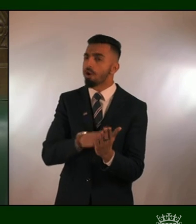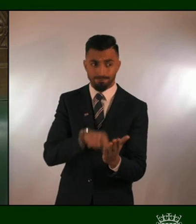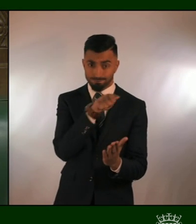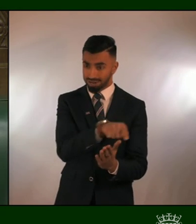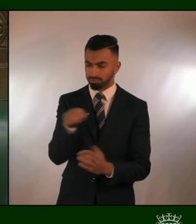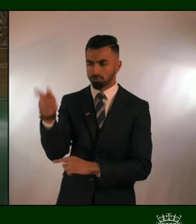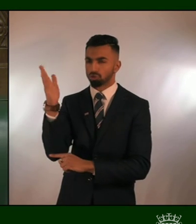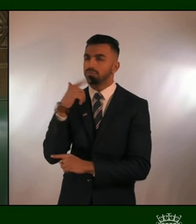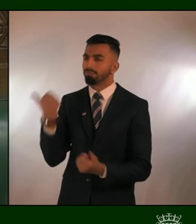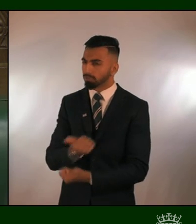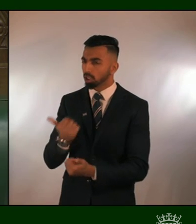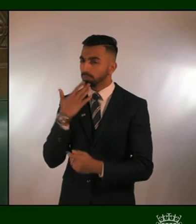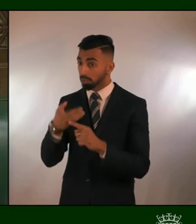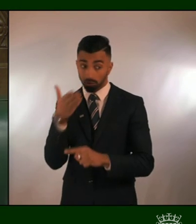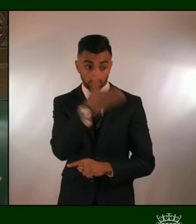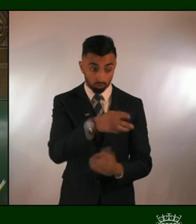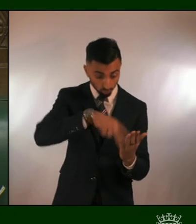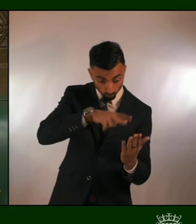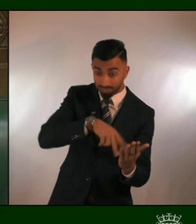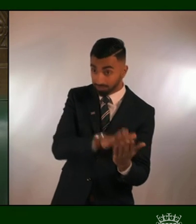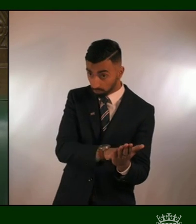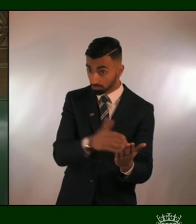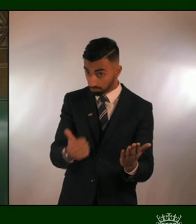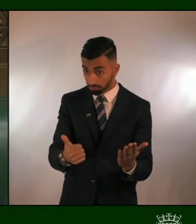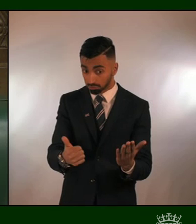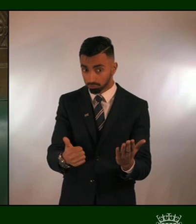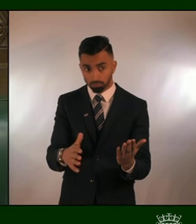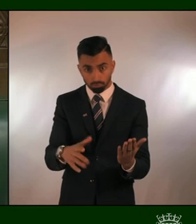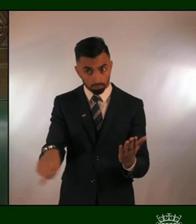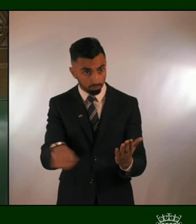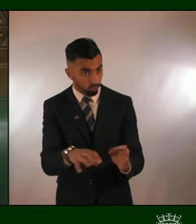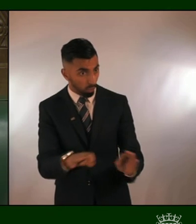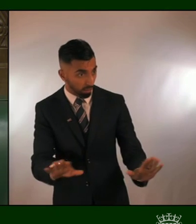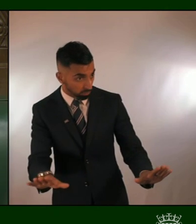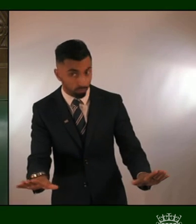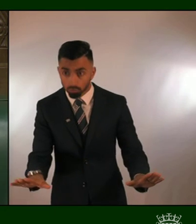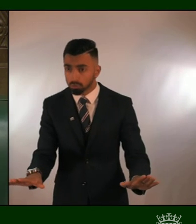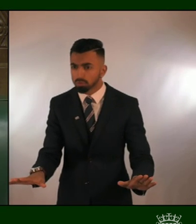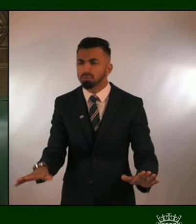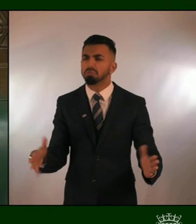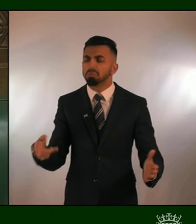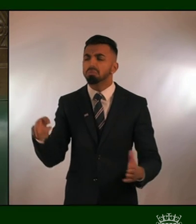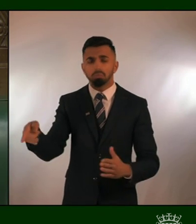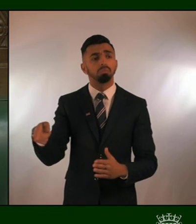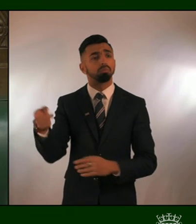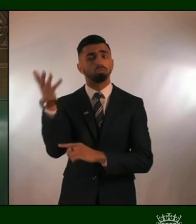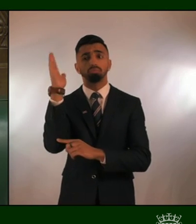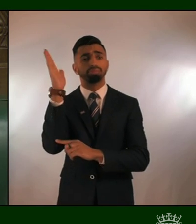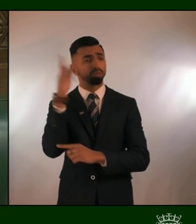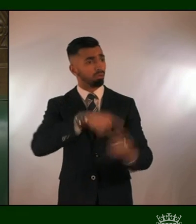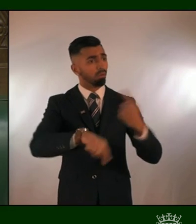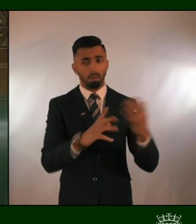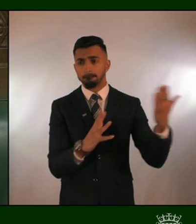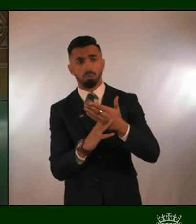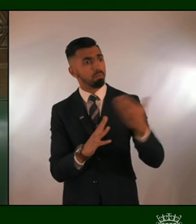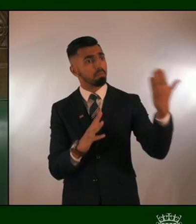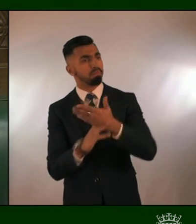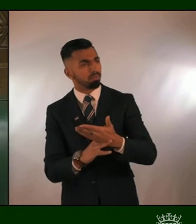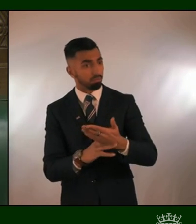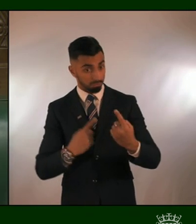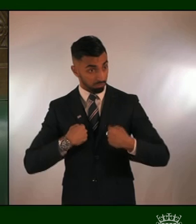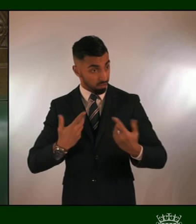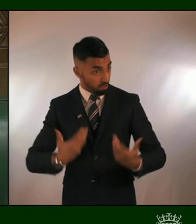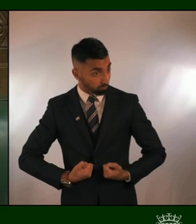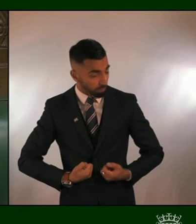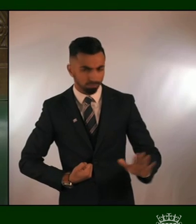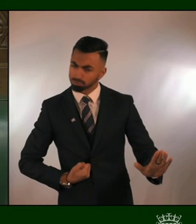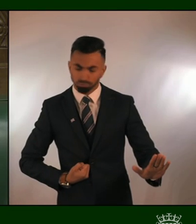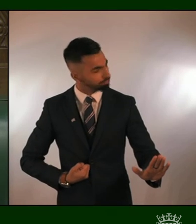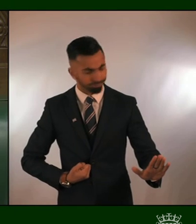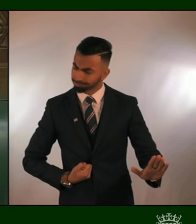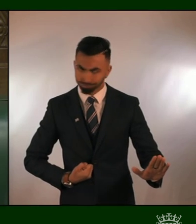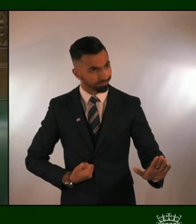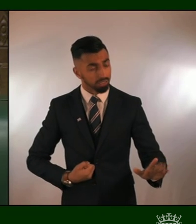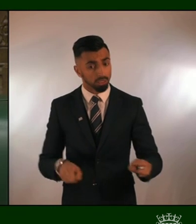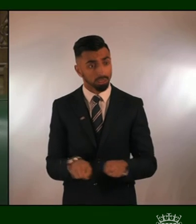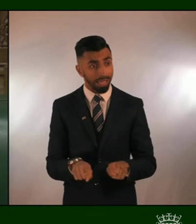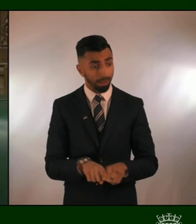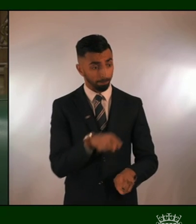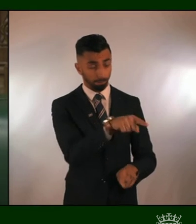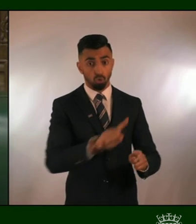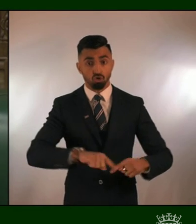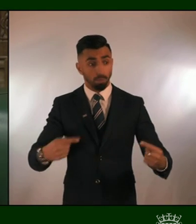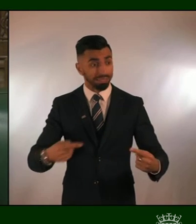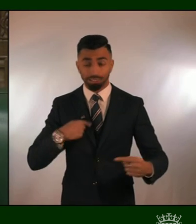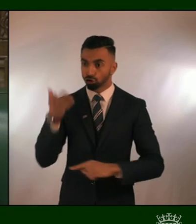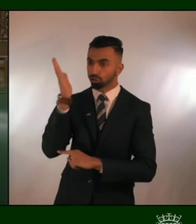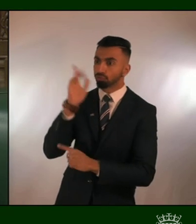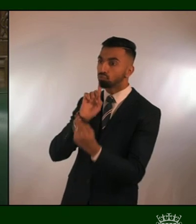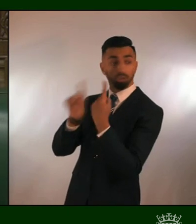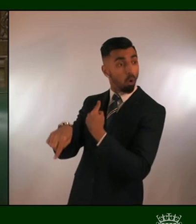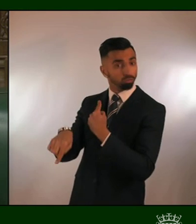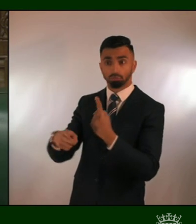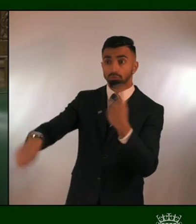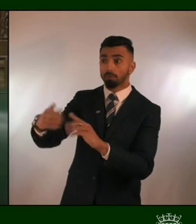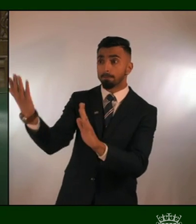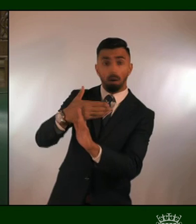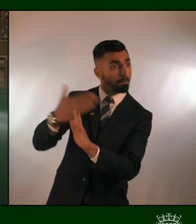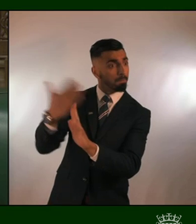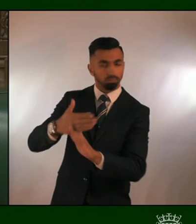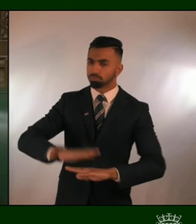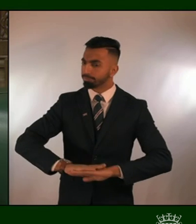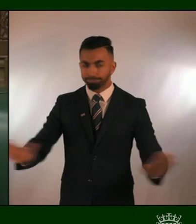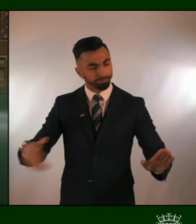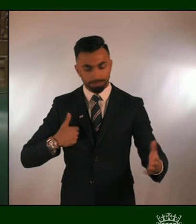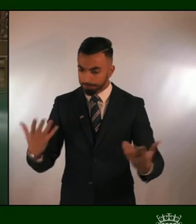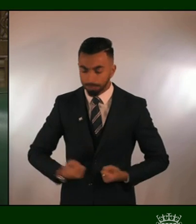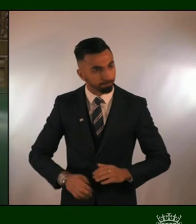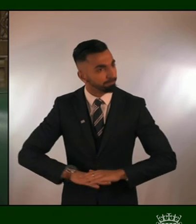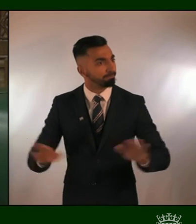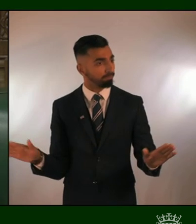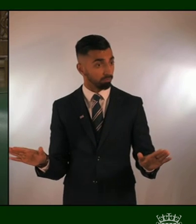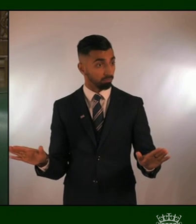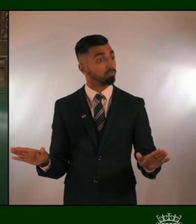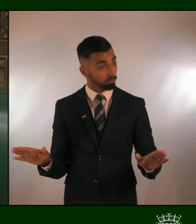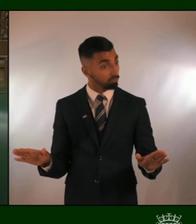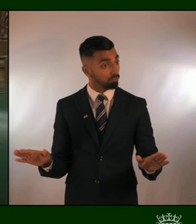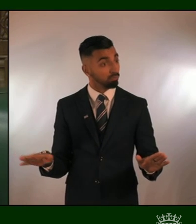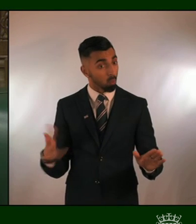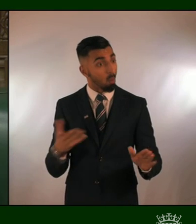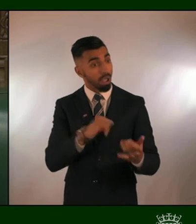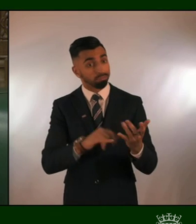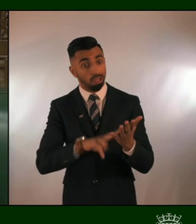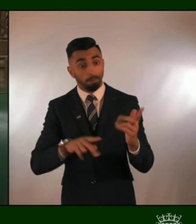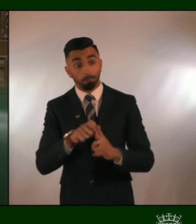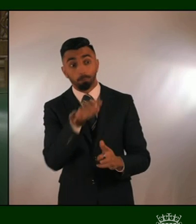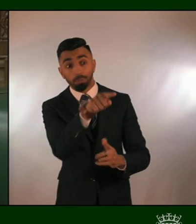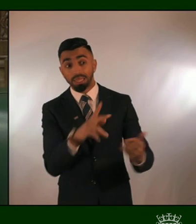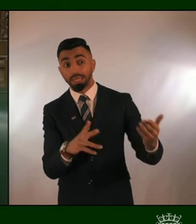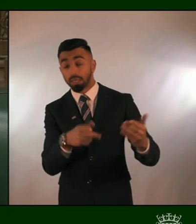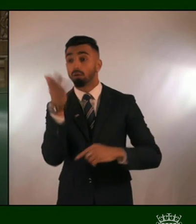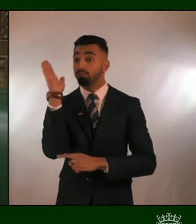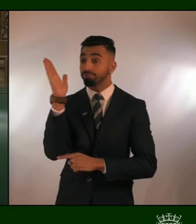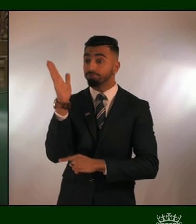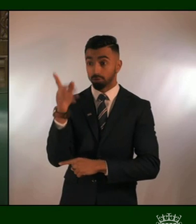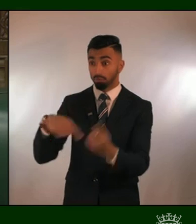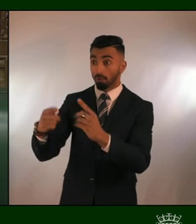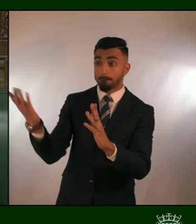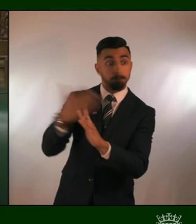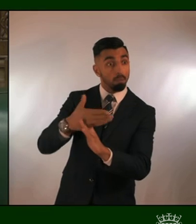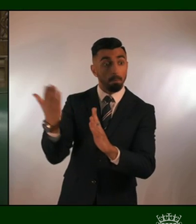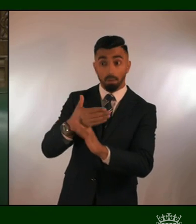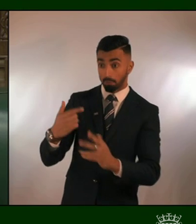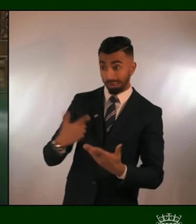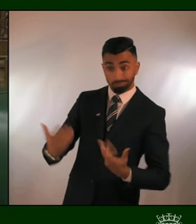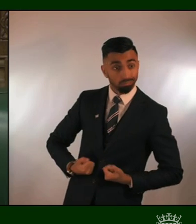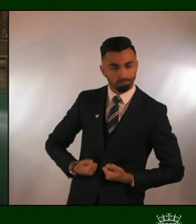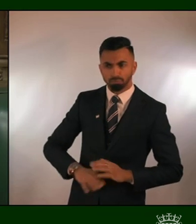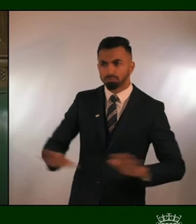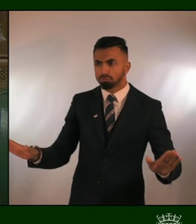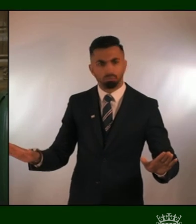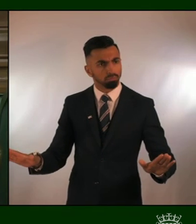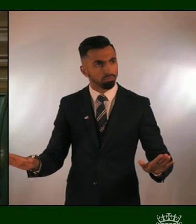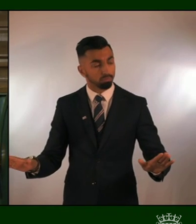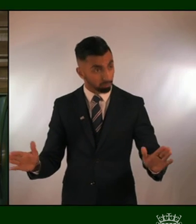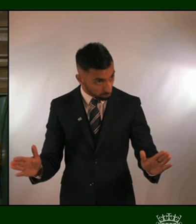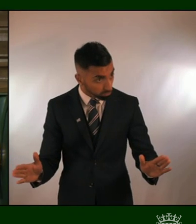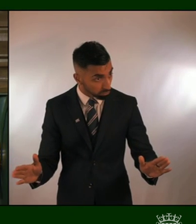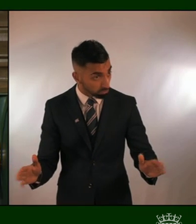I also remind Members that interventions are not going to be taken during the Chancellor’s statement or, indeed, during the reply by the Leader of the Opposition, or even during the reply by the Leader of the Scottish National party.